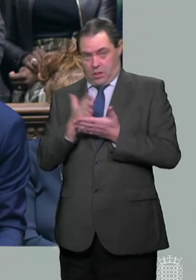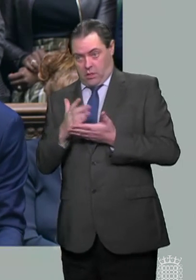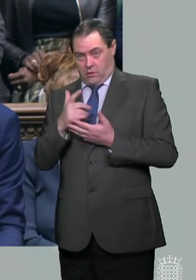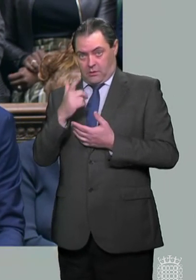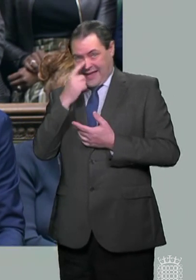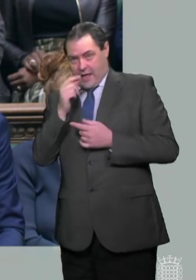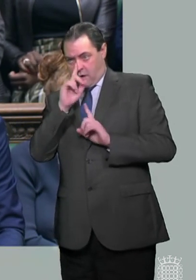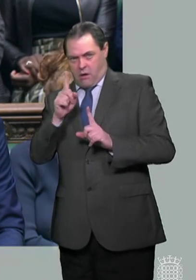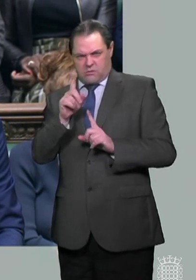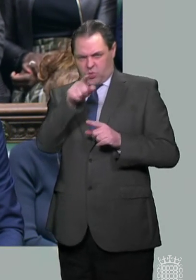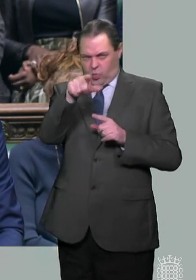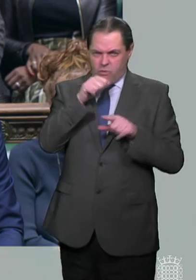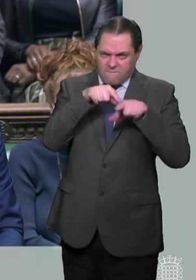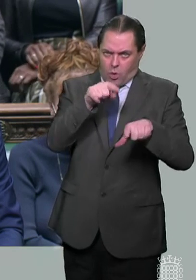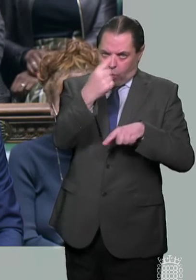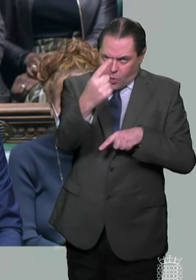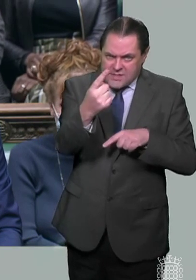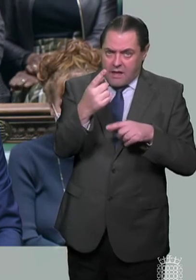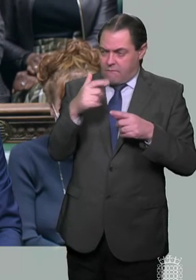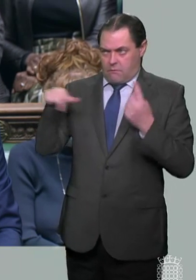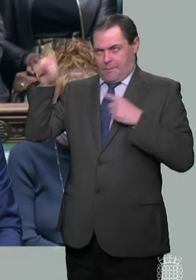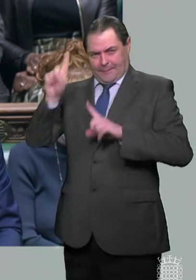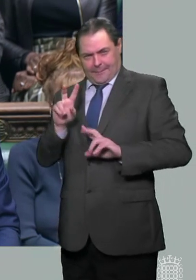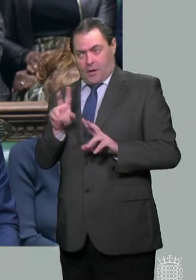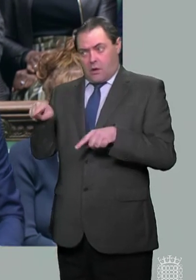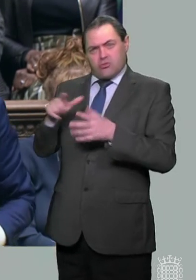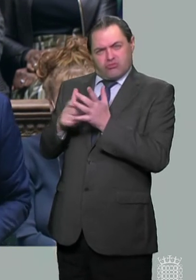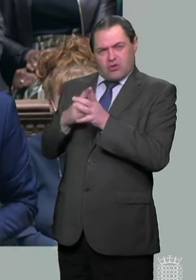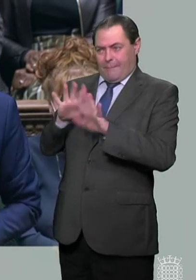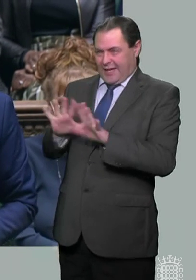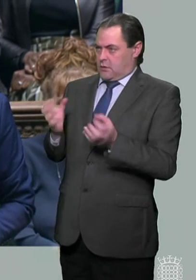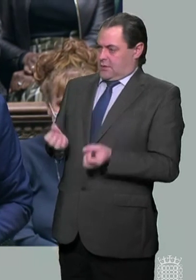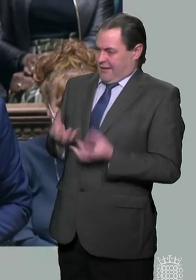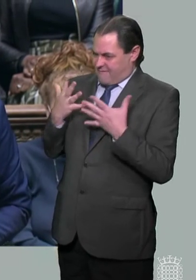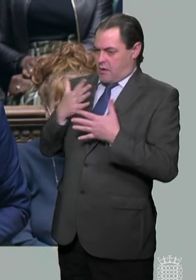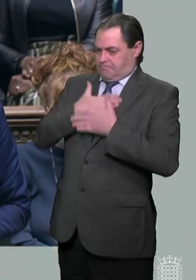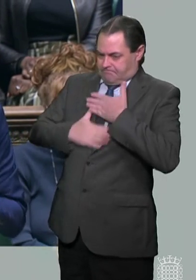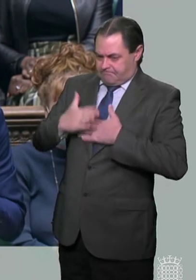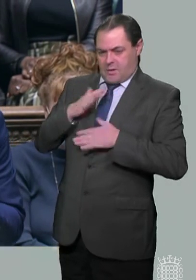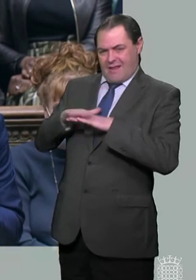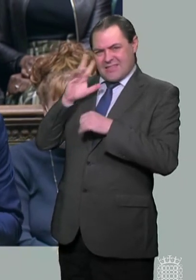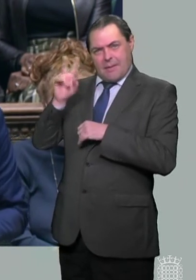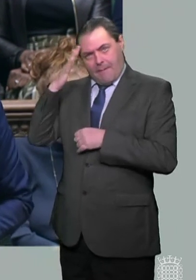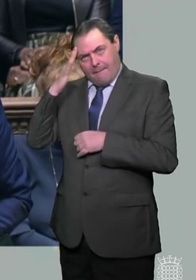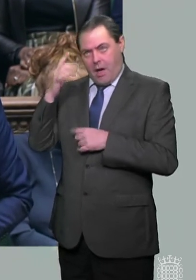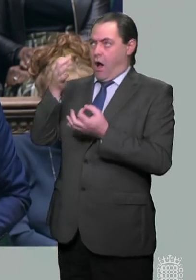Trisha made an enormous personal sacrifice to do the right thing—to follow the rules and help defeat the virus.